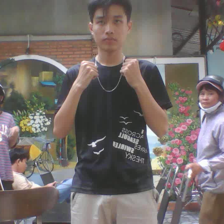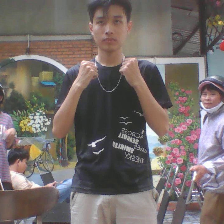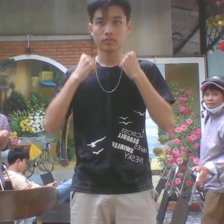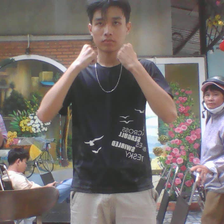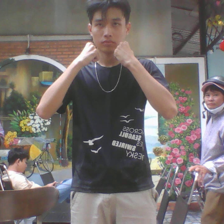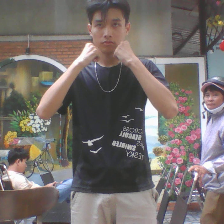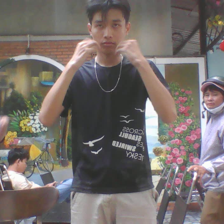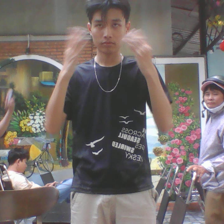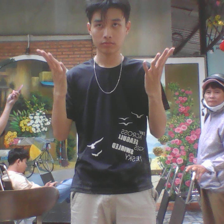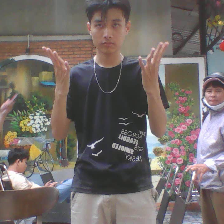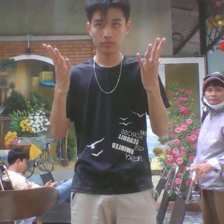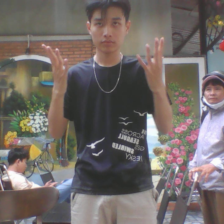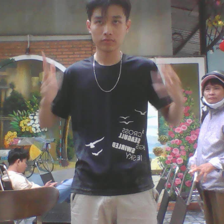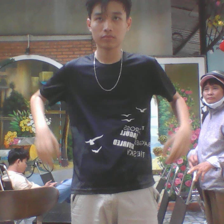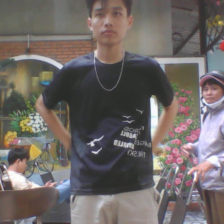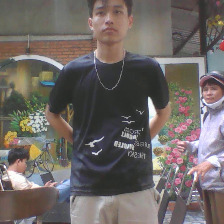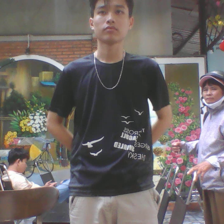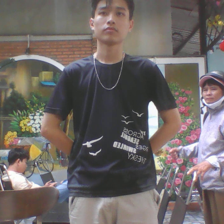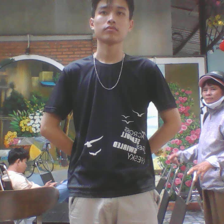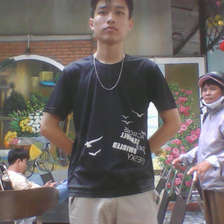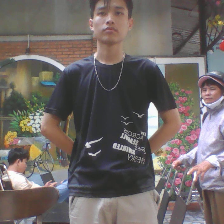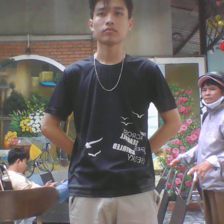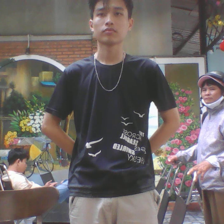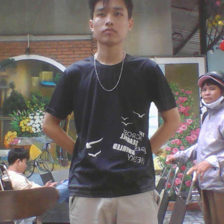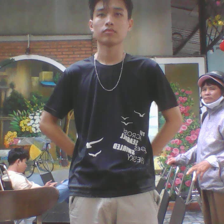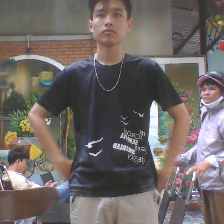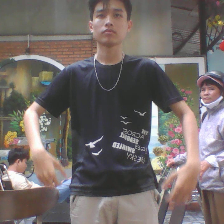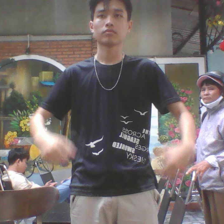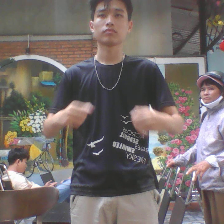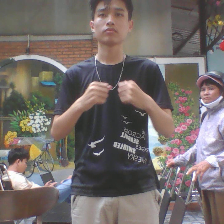cam on